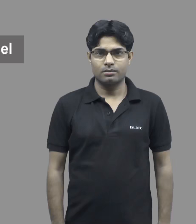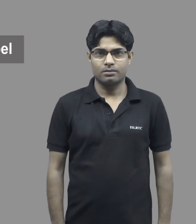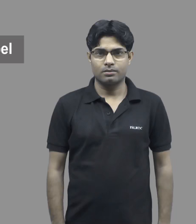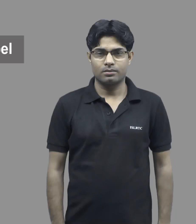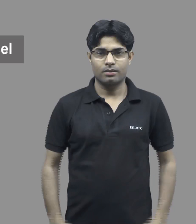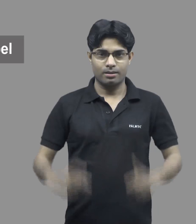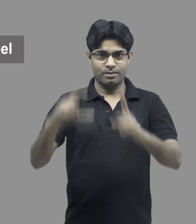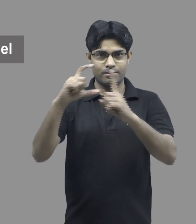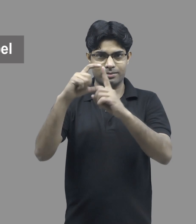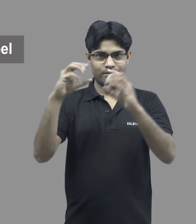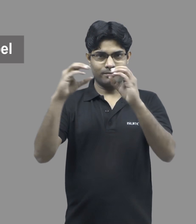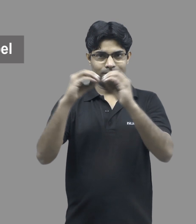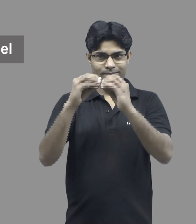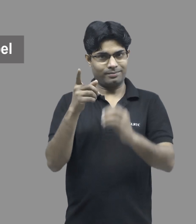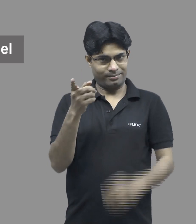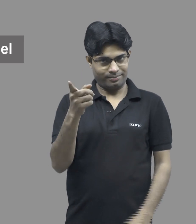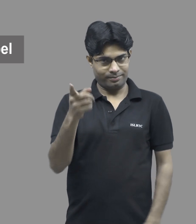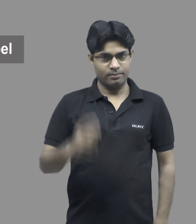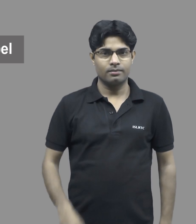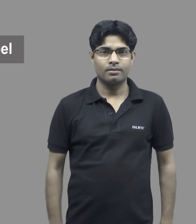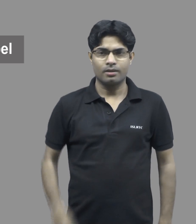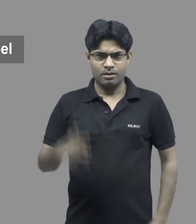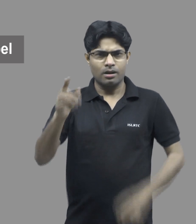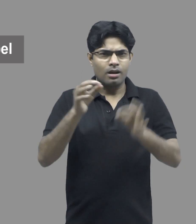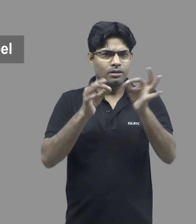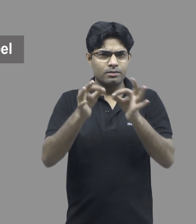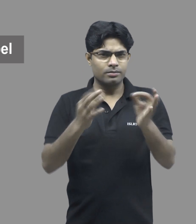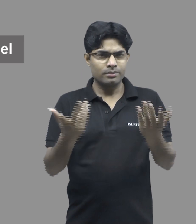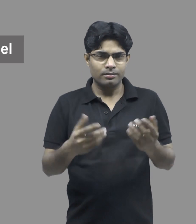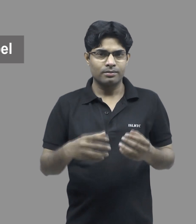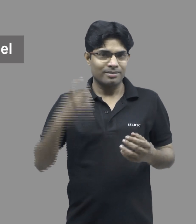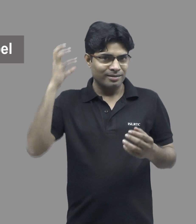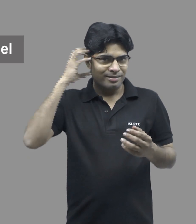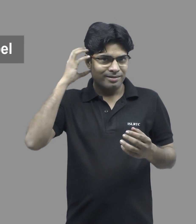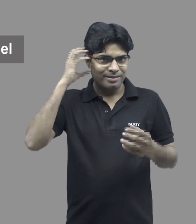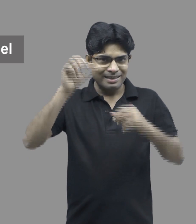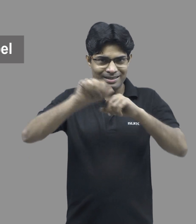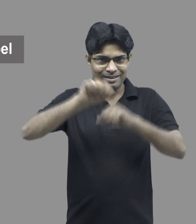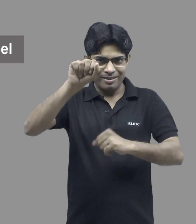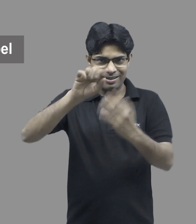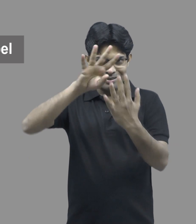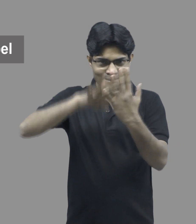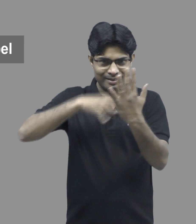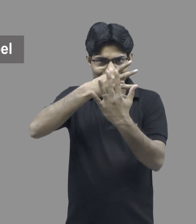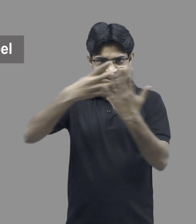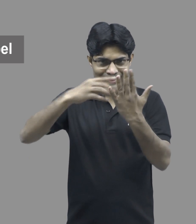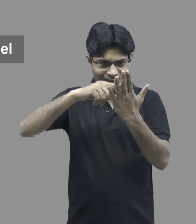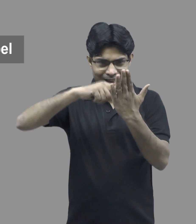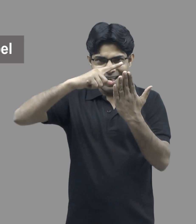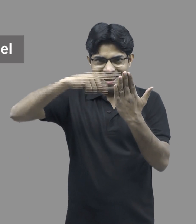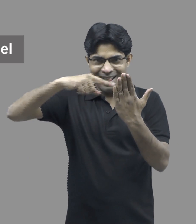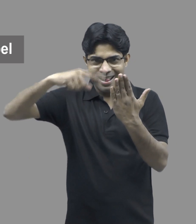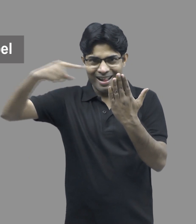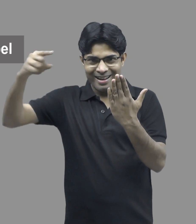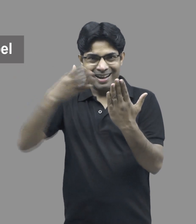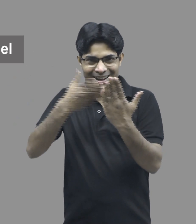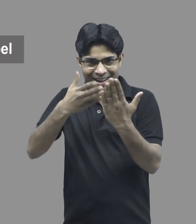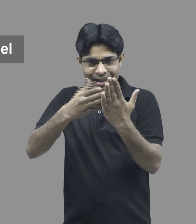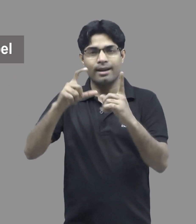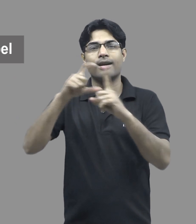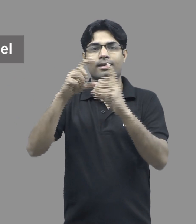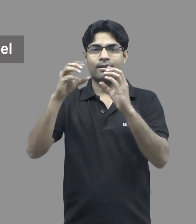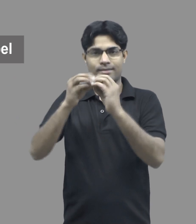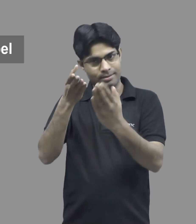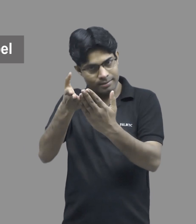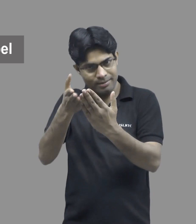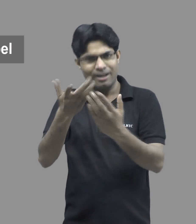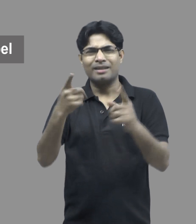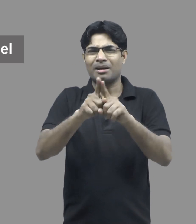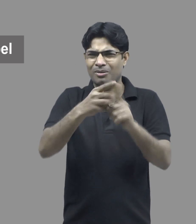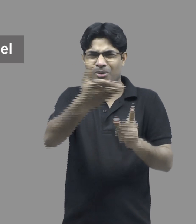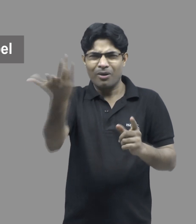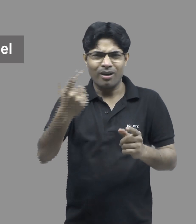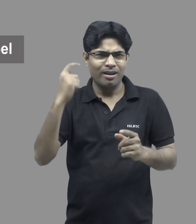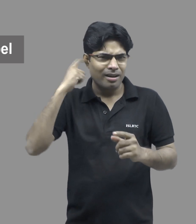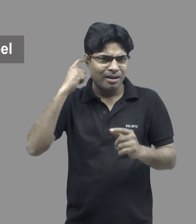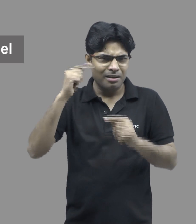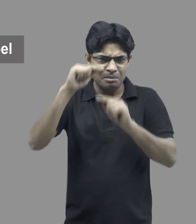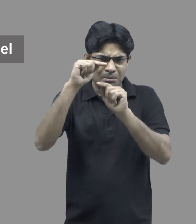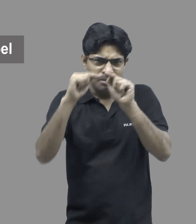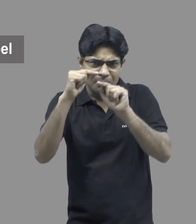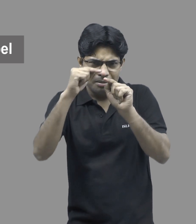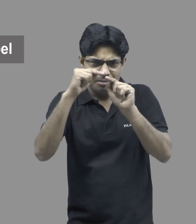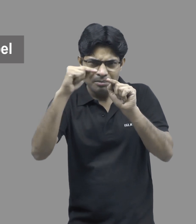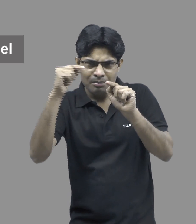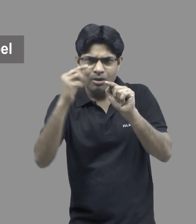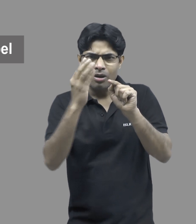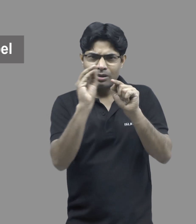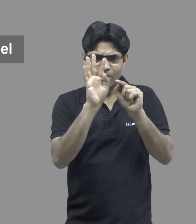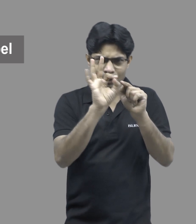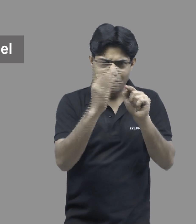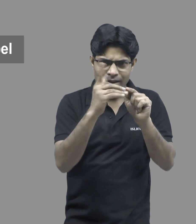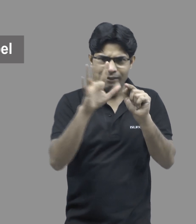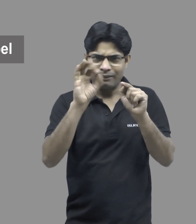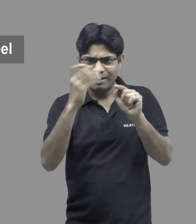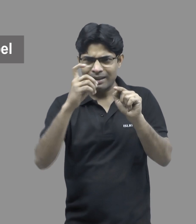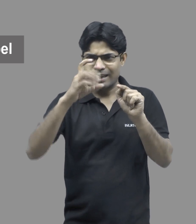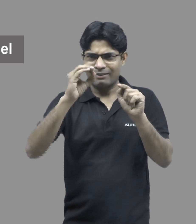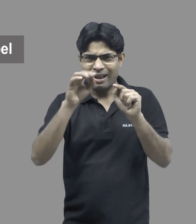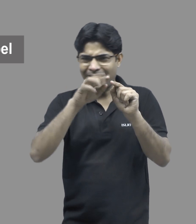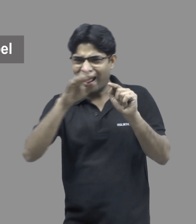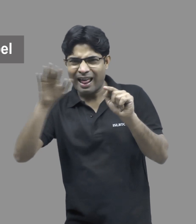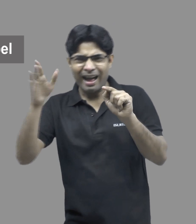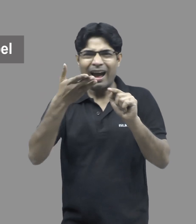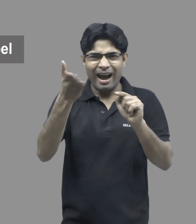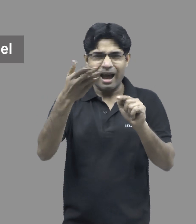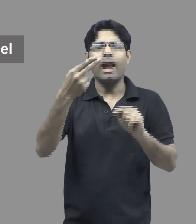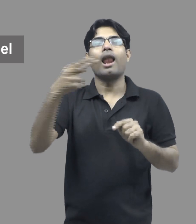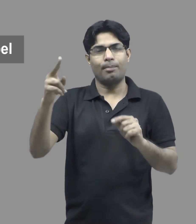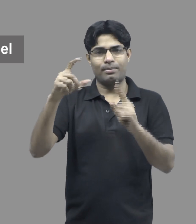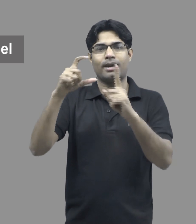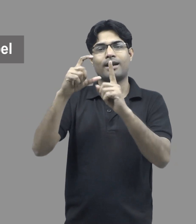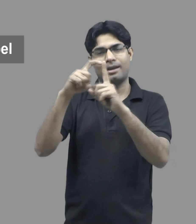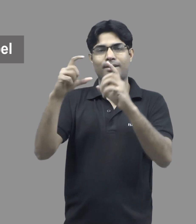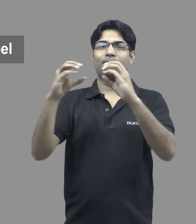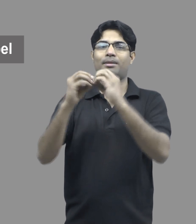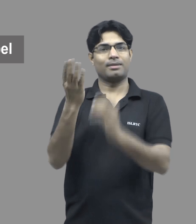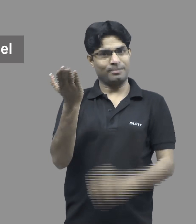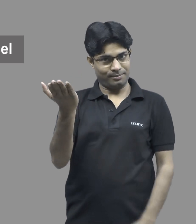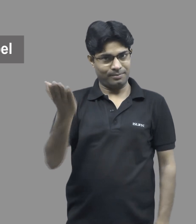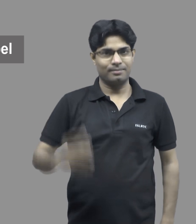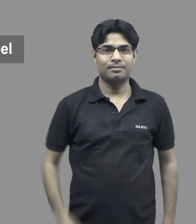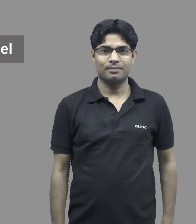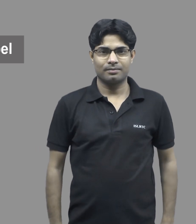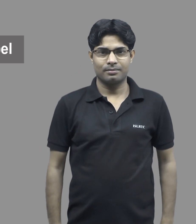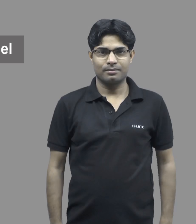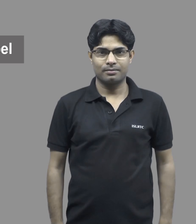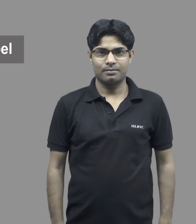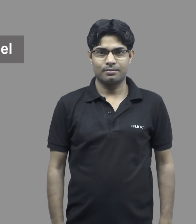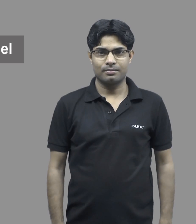Decibel